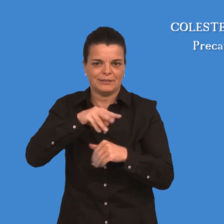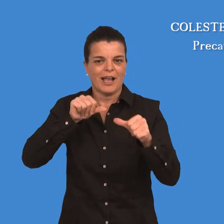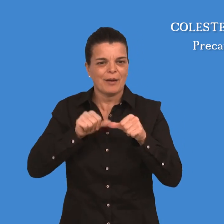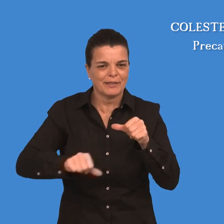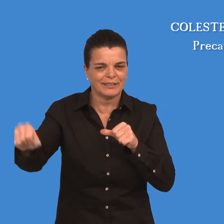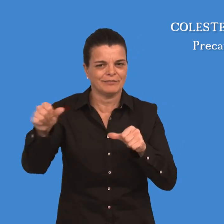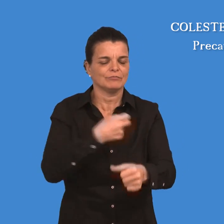a partir de